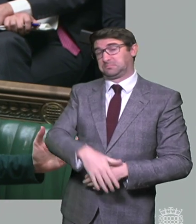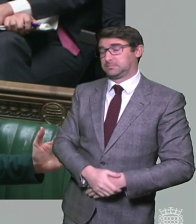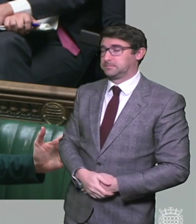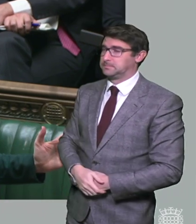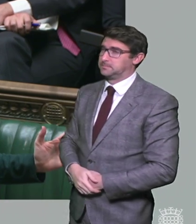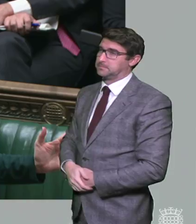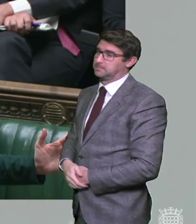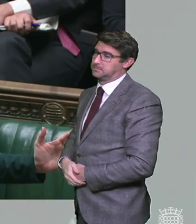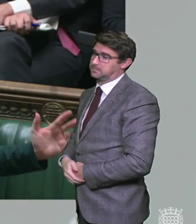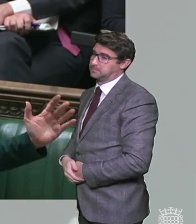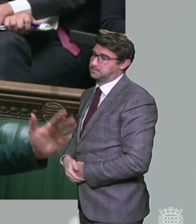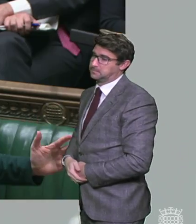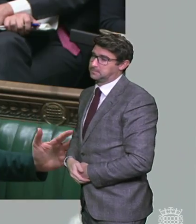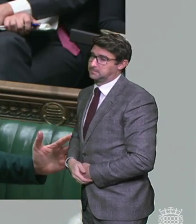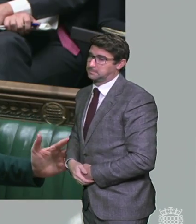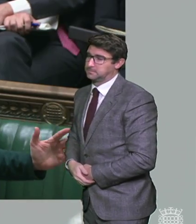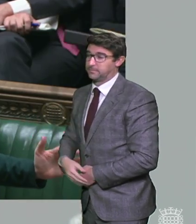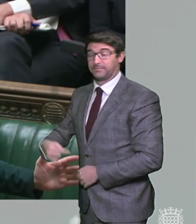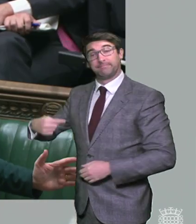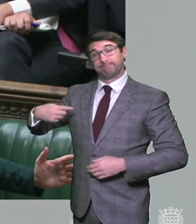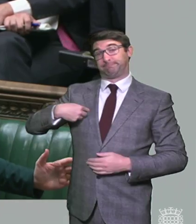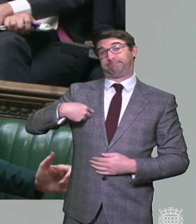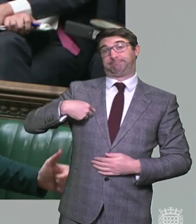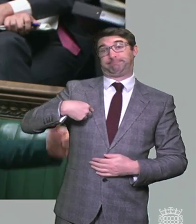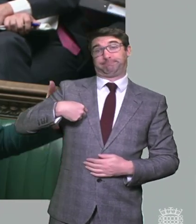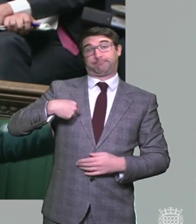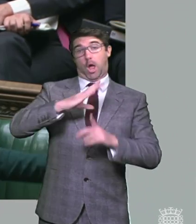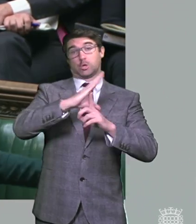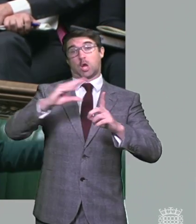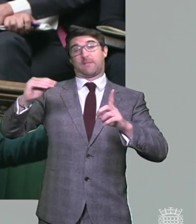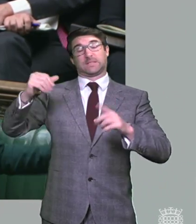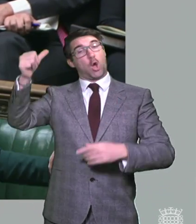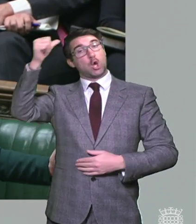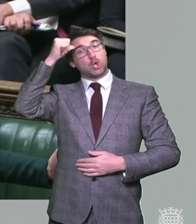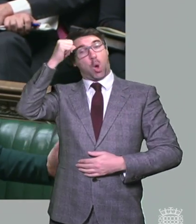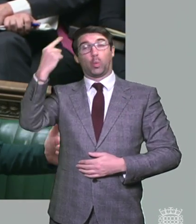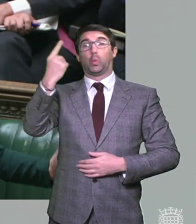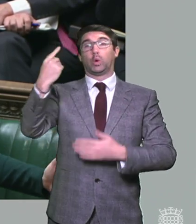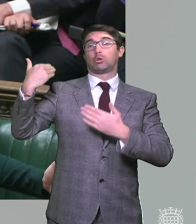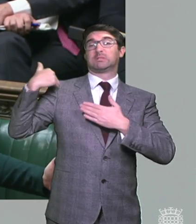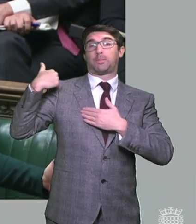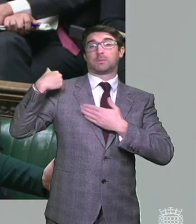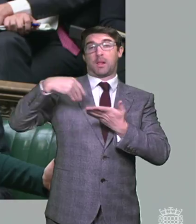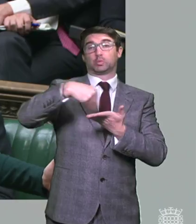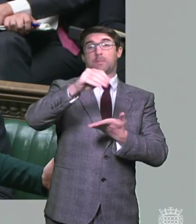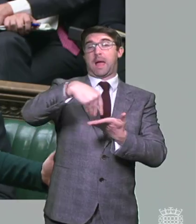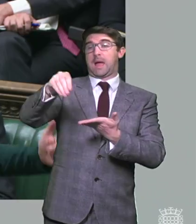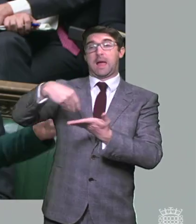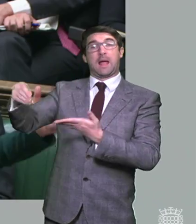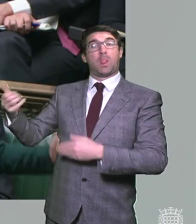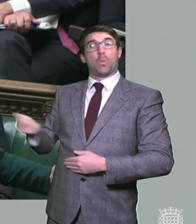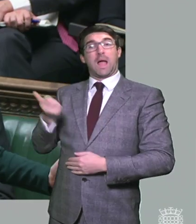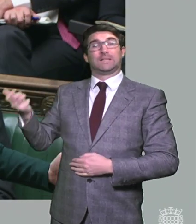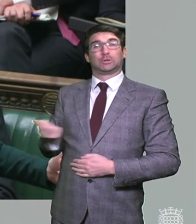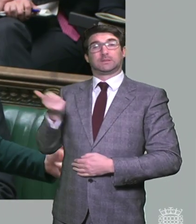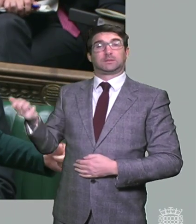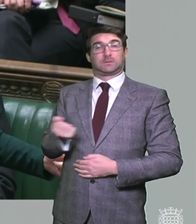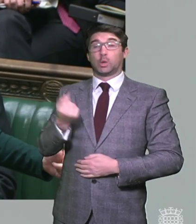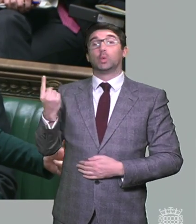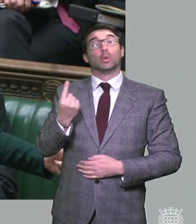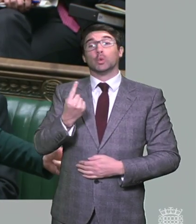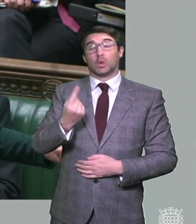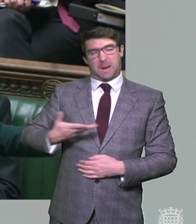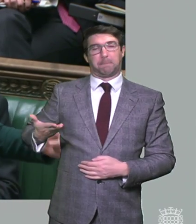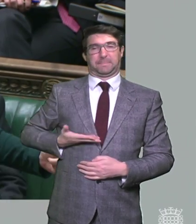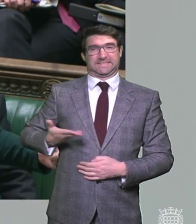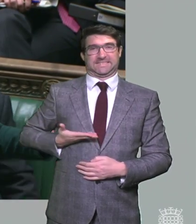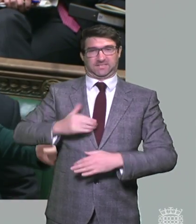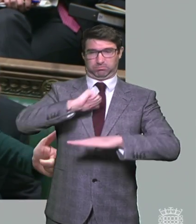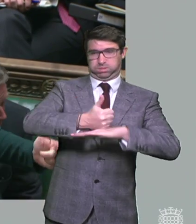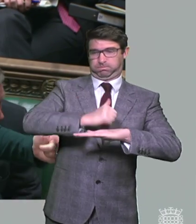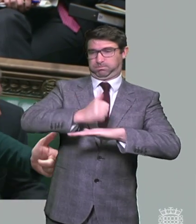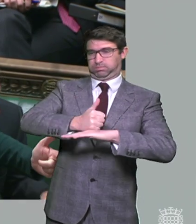We in the Conservative party understand who pays our wages—it is the people who get up every day to go to work and the businesses that are set up.